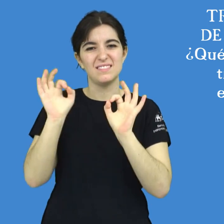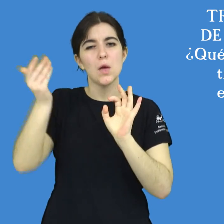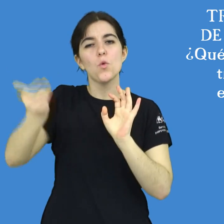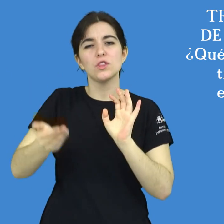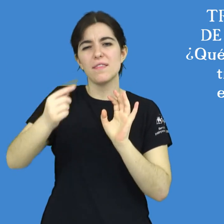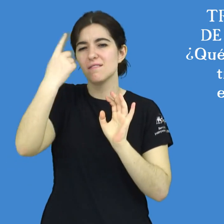importar